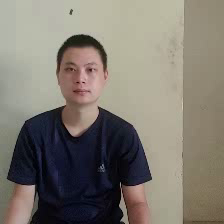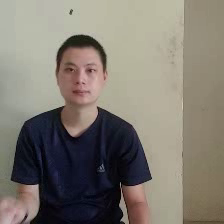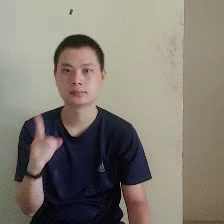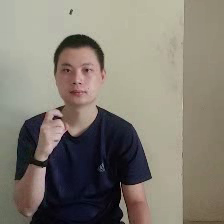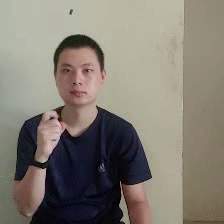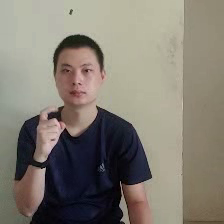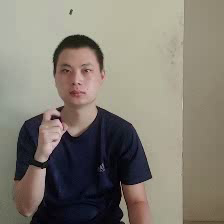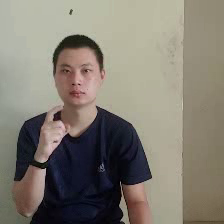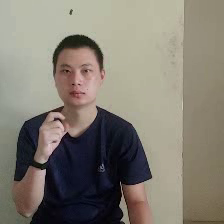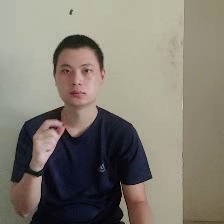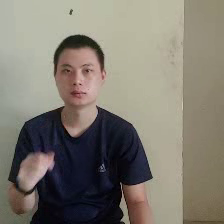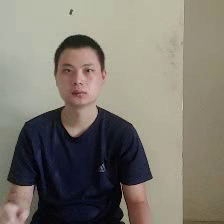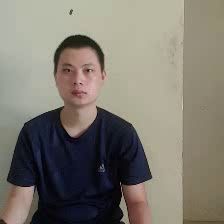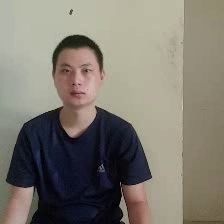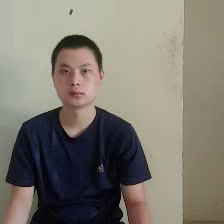Đâu